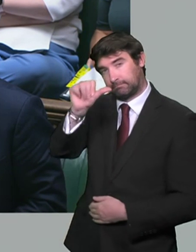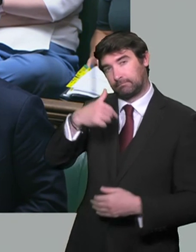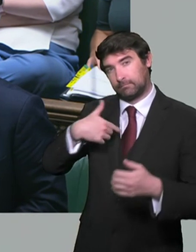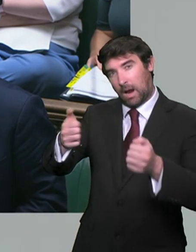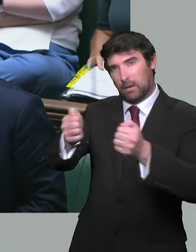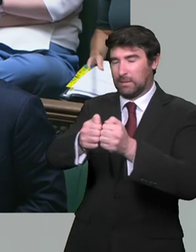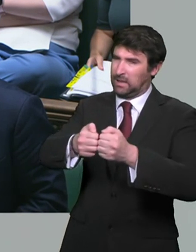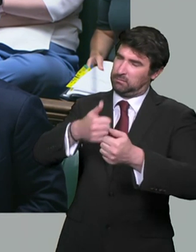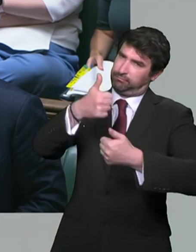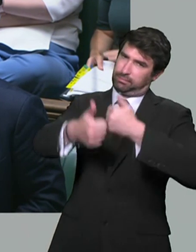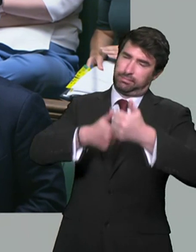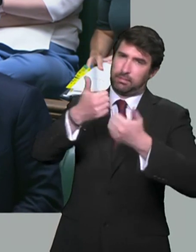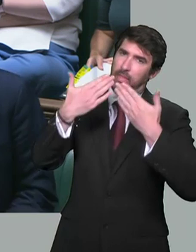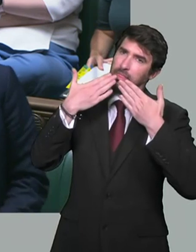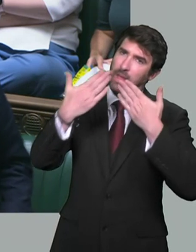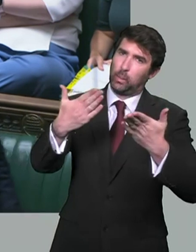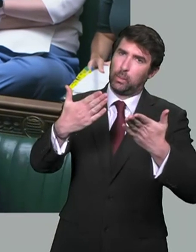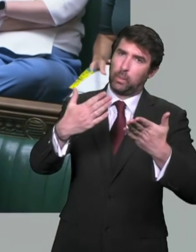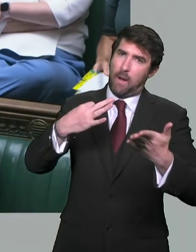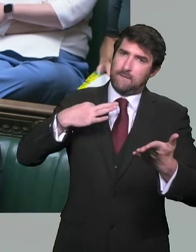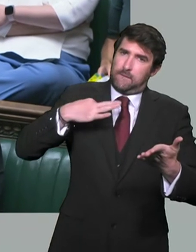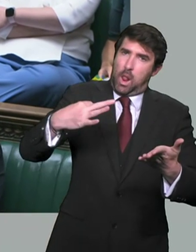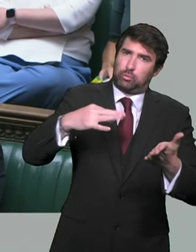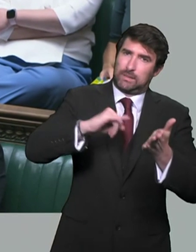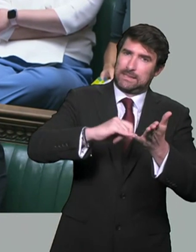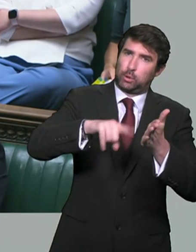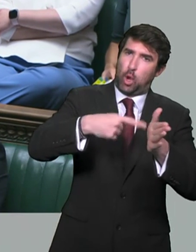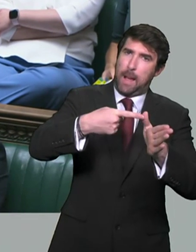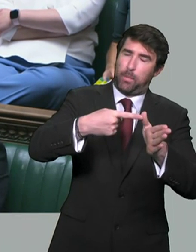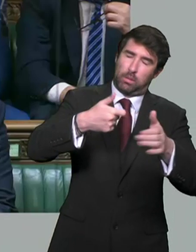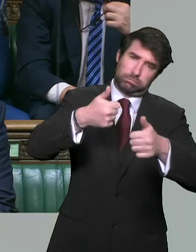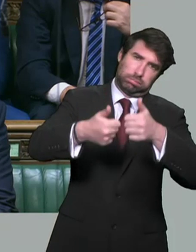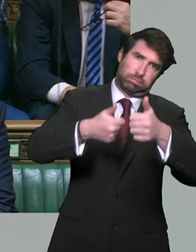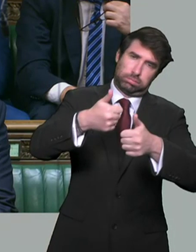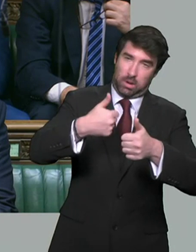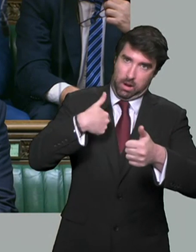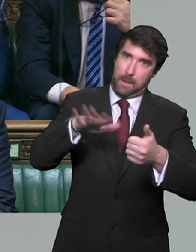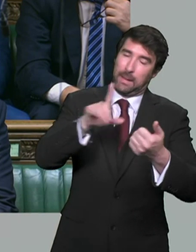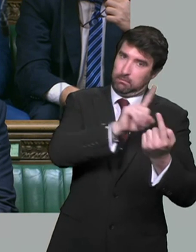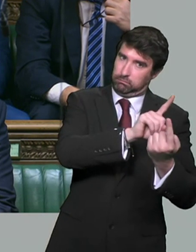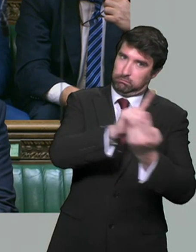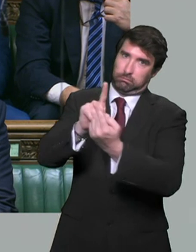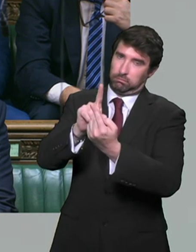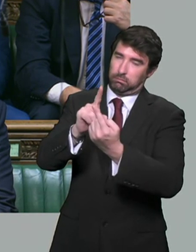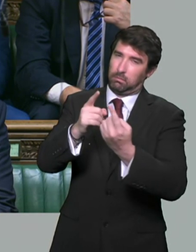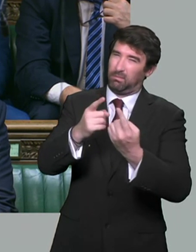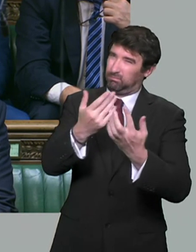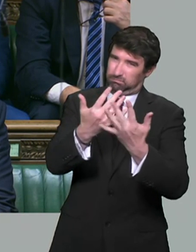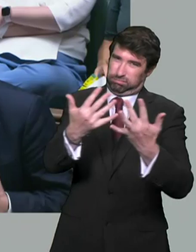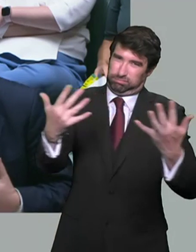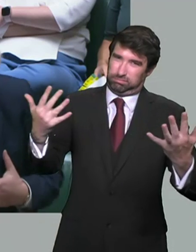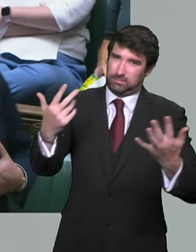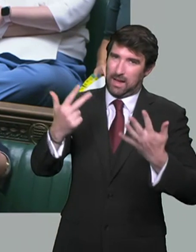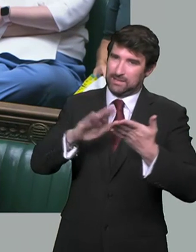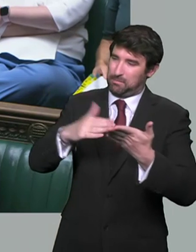The volunteers have been fantastic and I have met many of them over the past 18 months who have done an absolutely astonishing job.